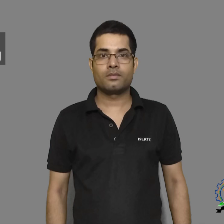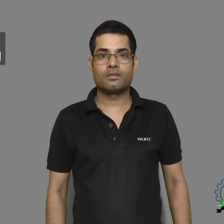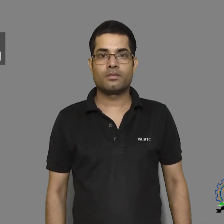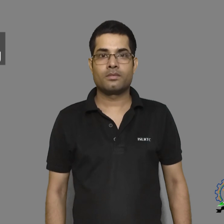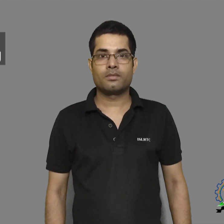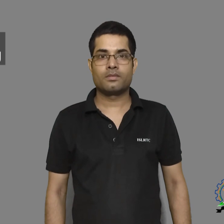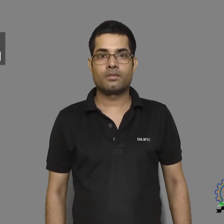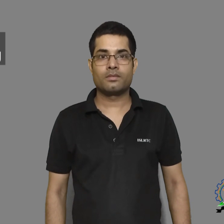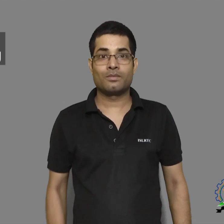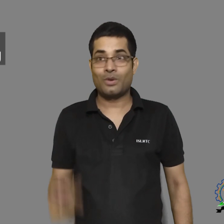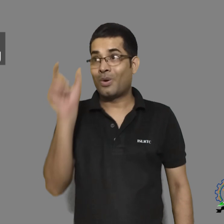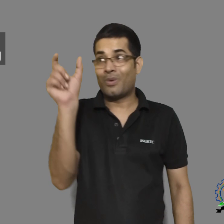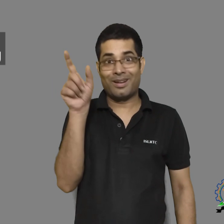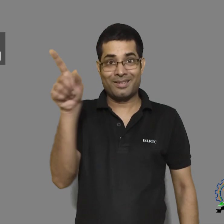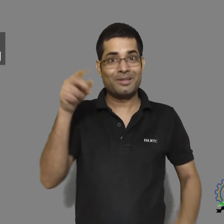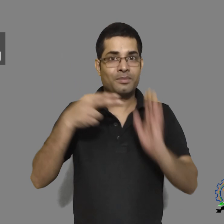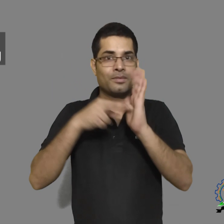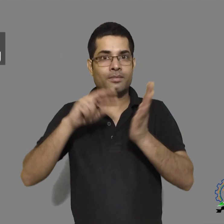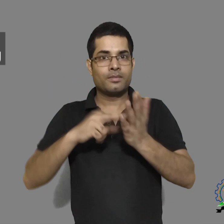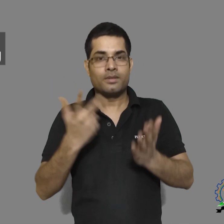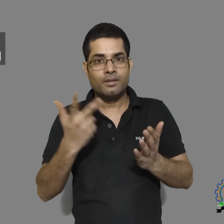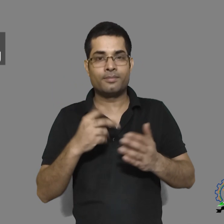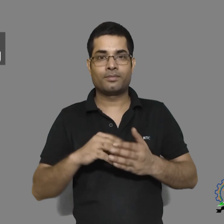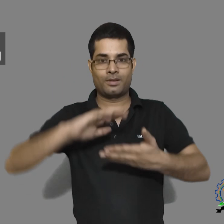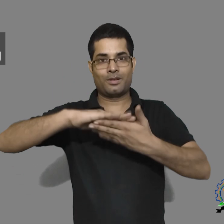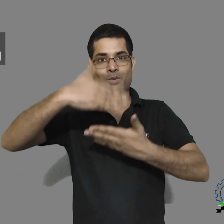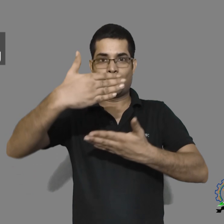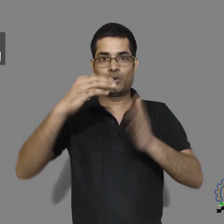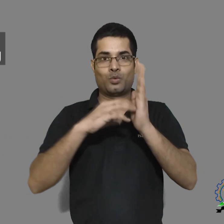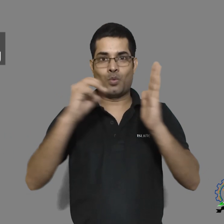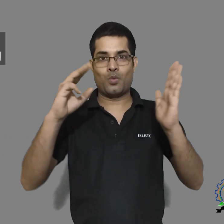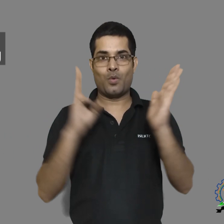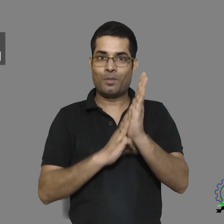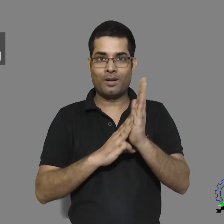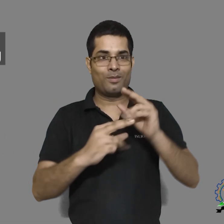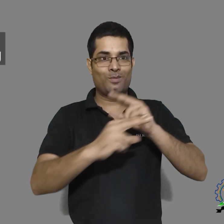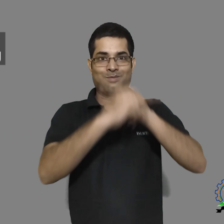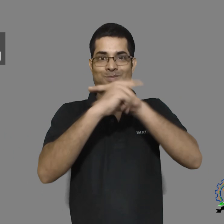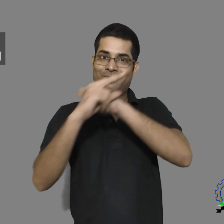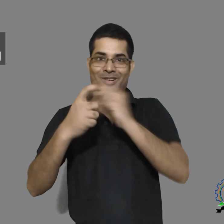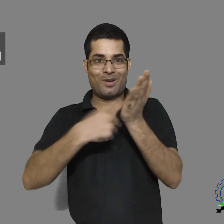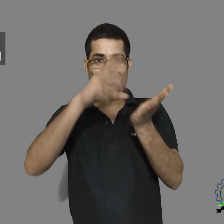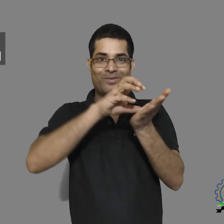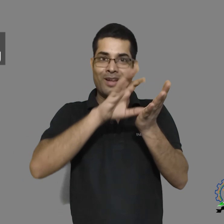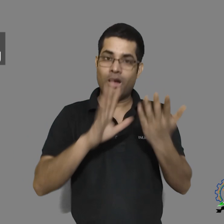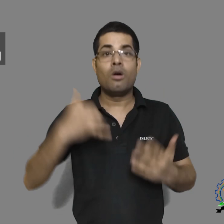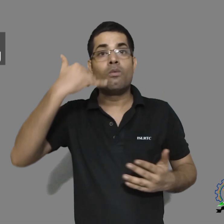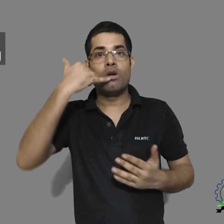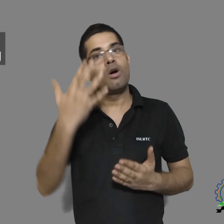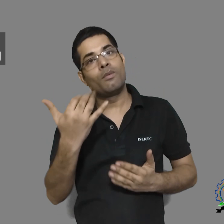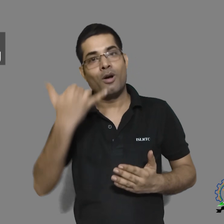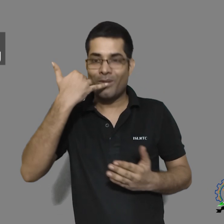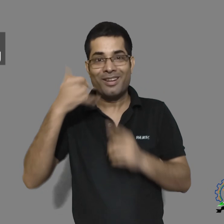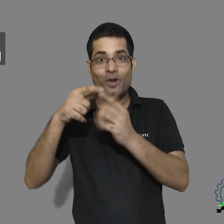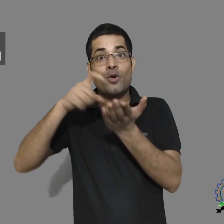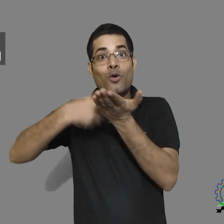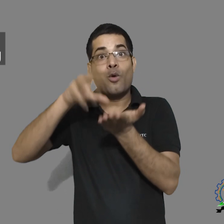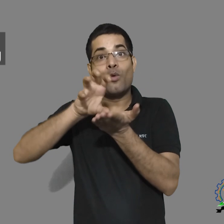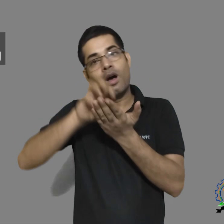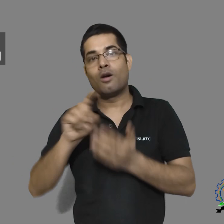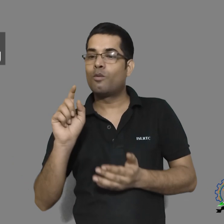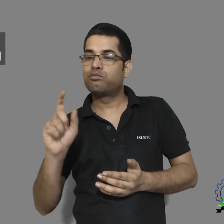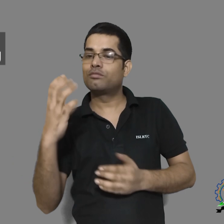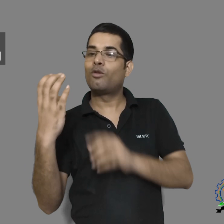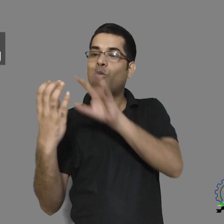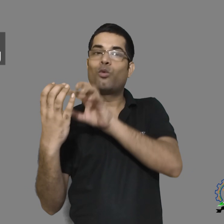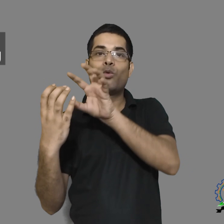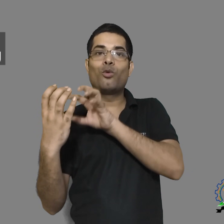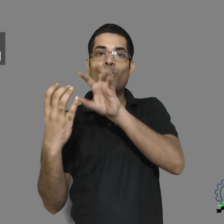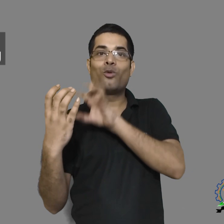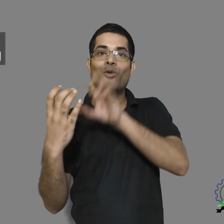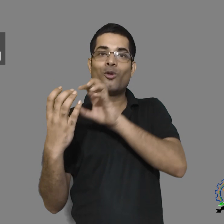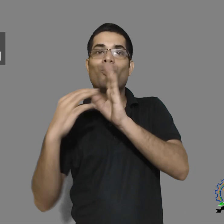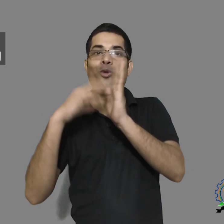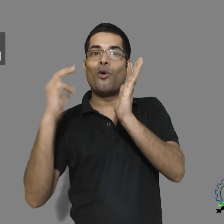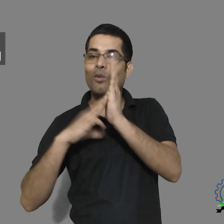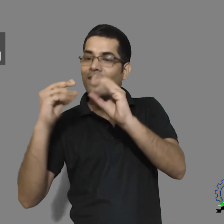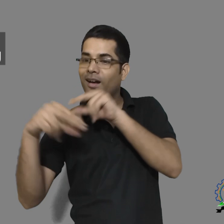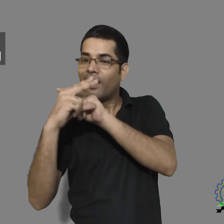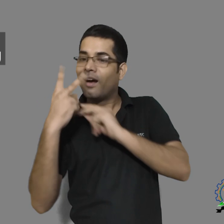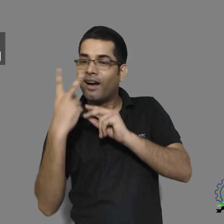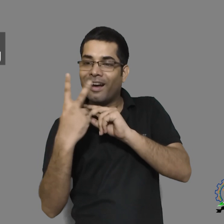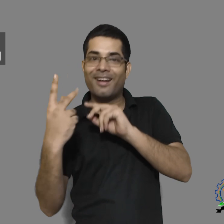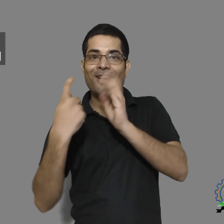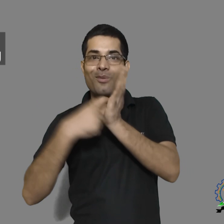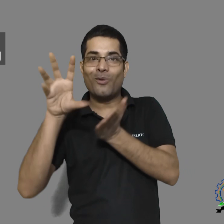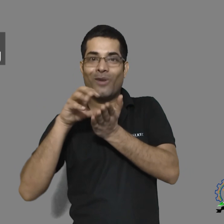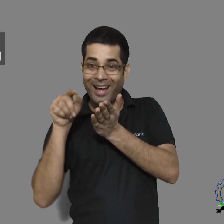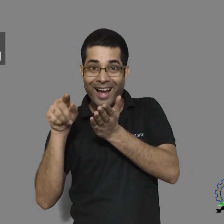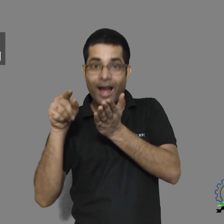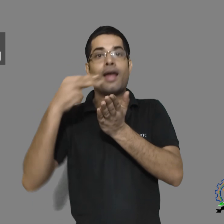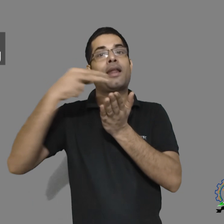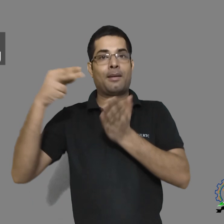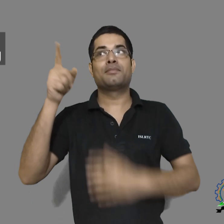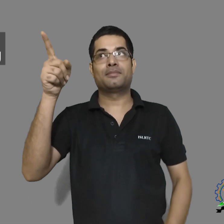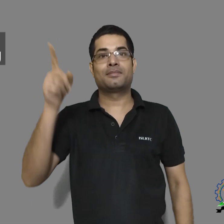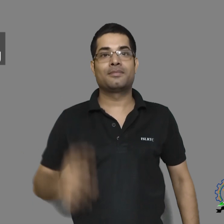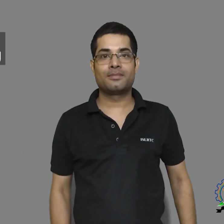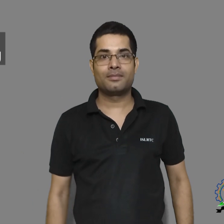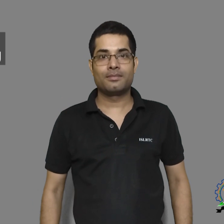Local Recording